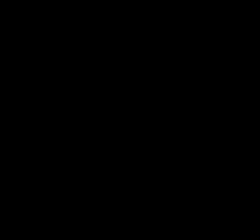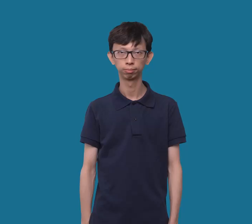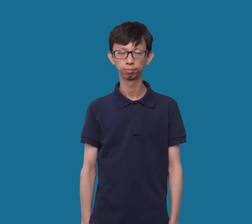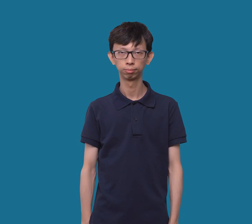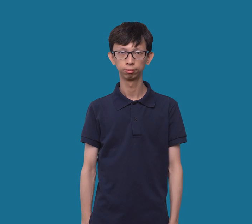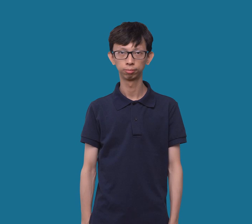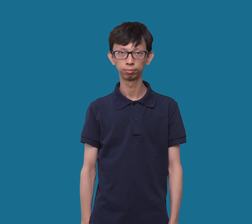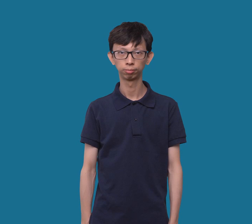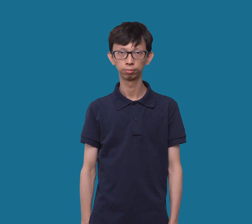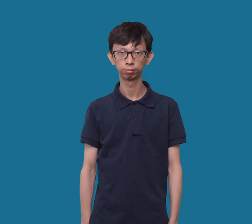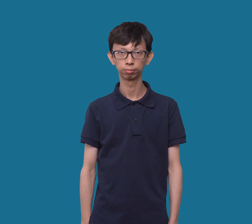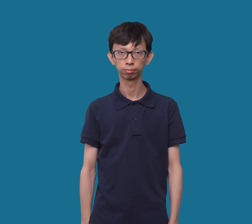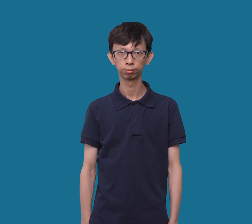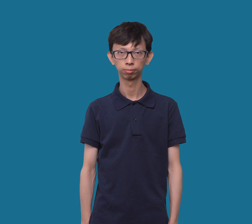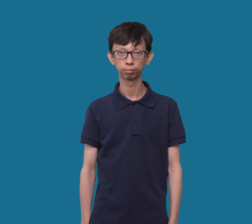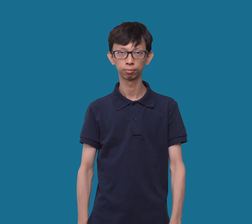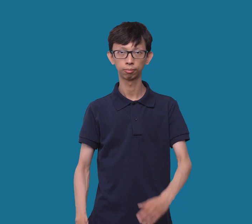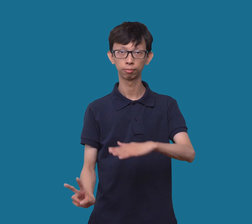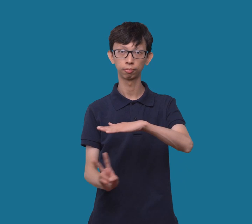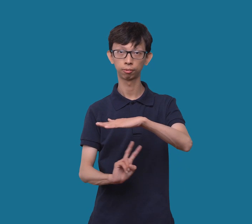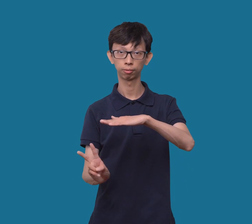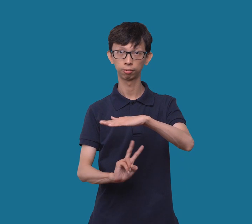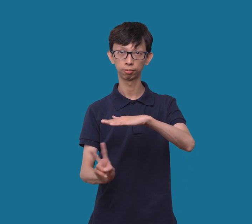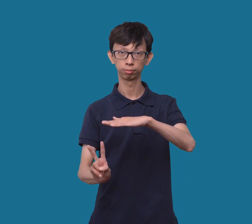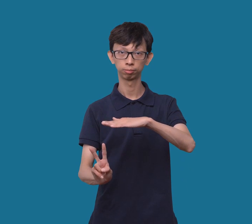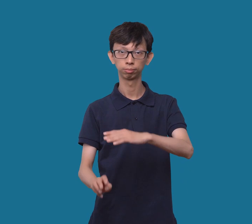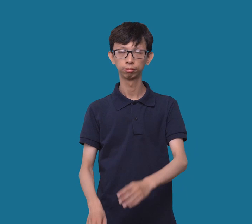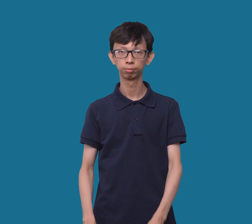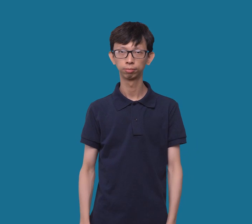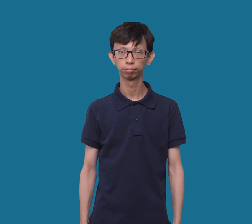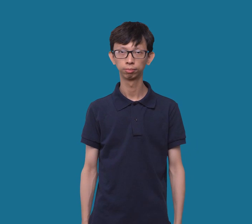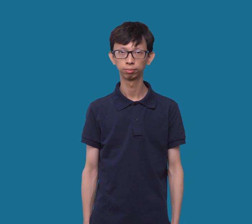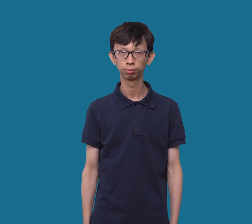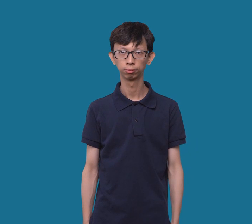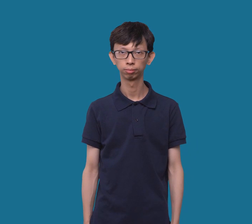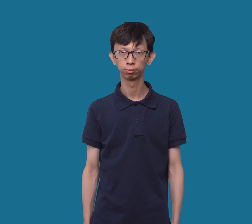văn